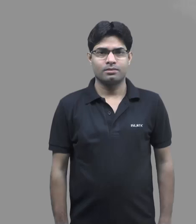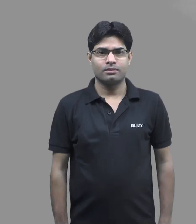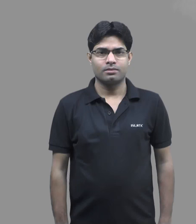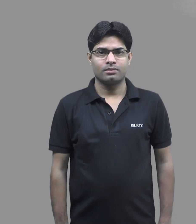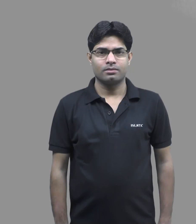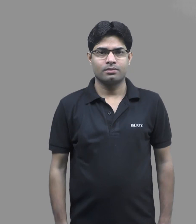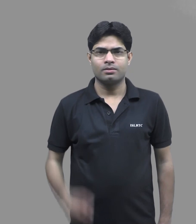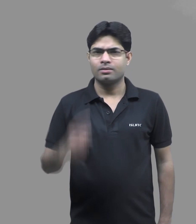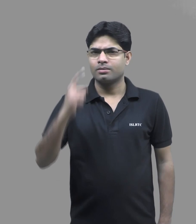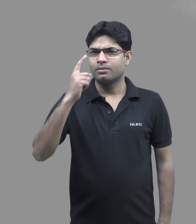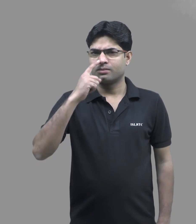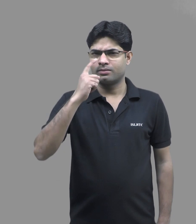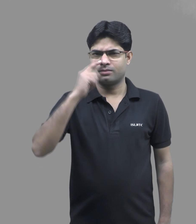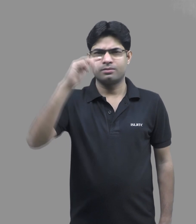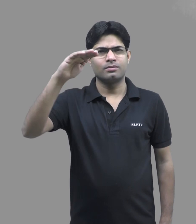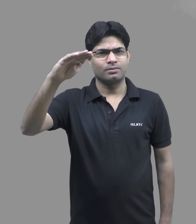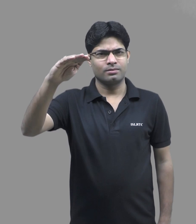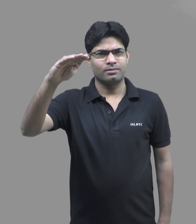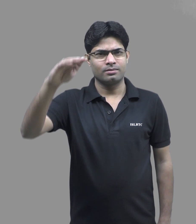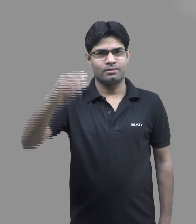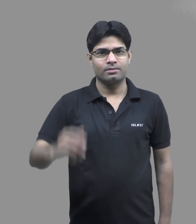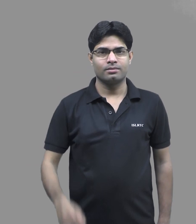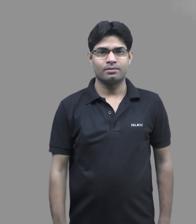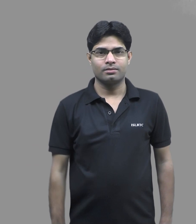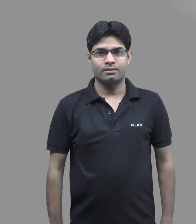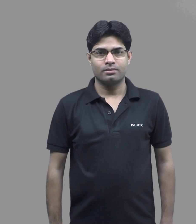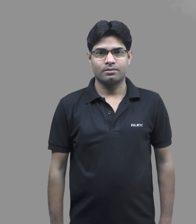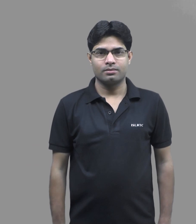Girl